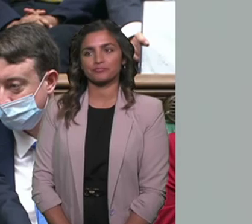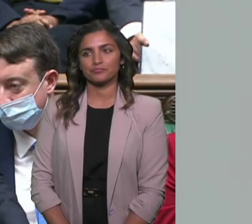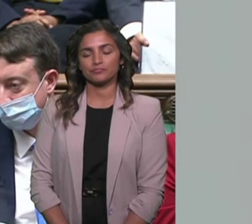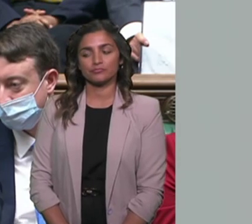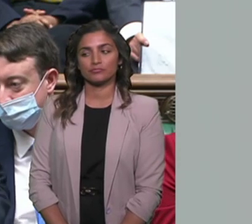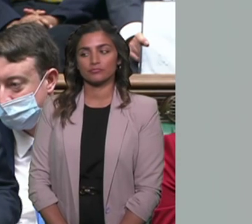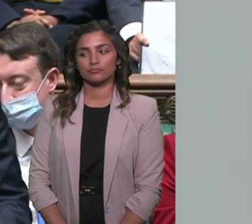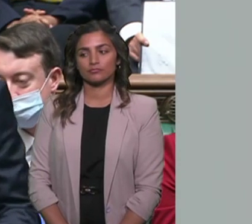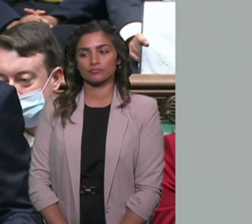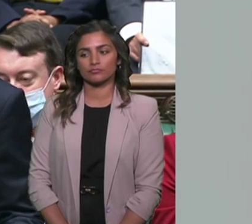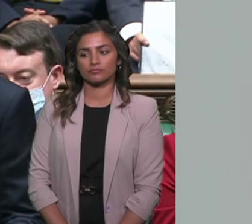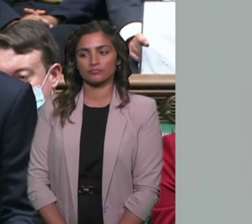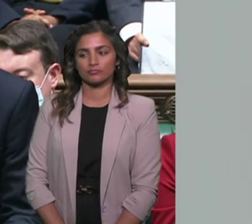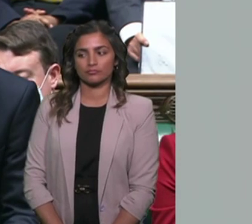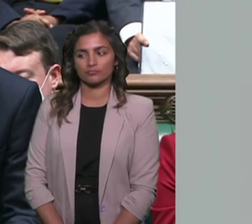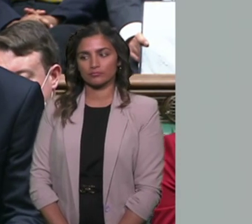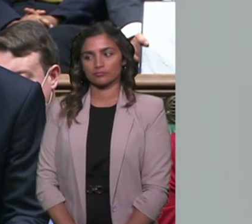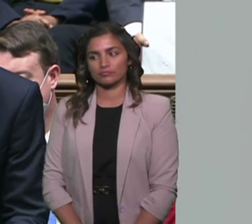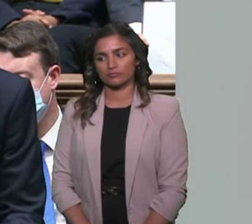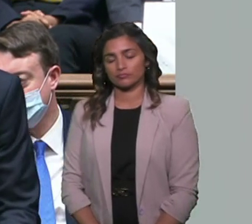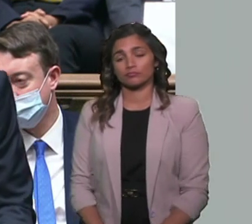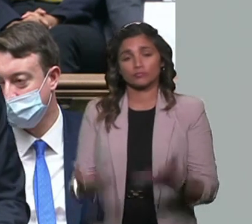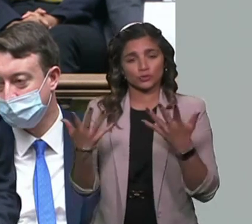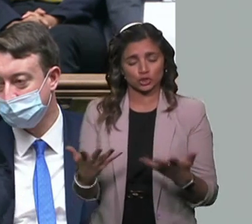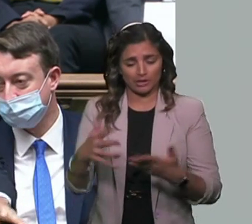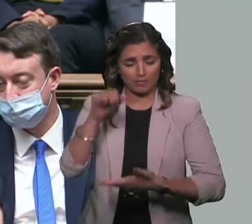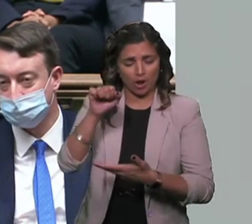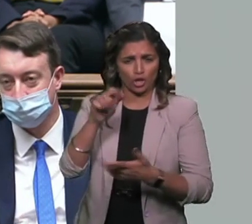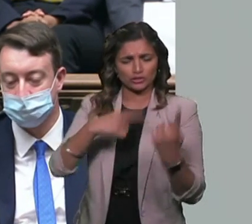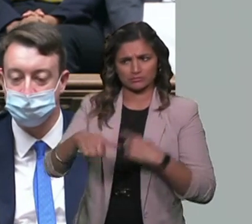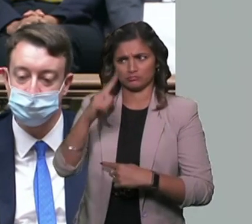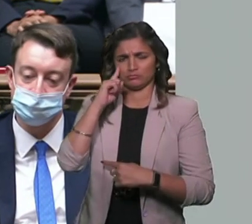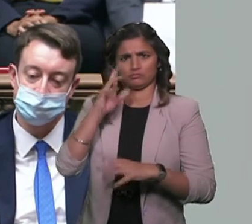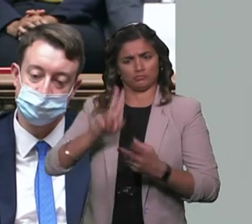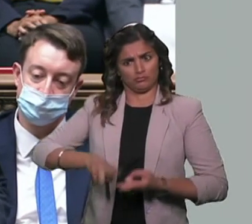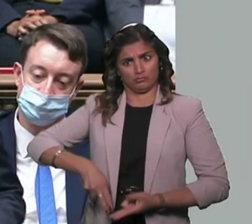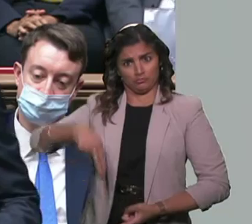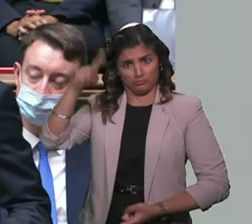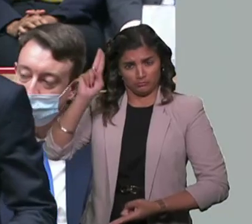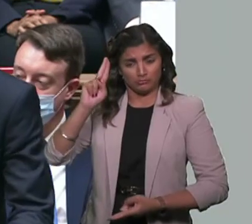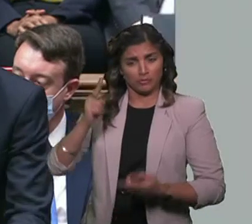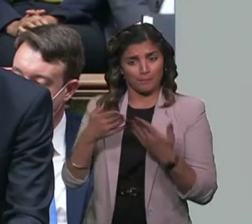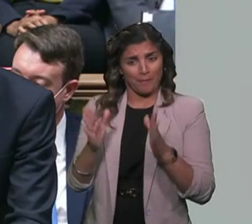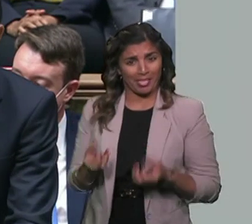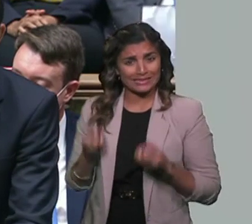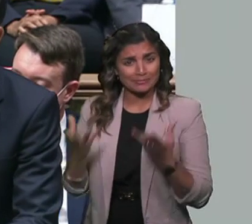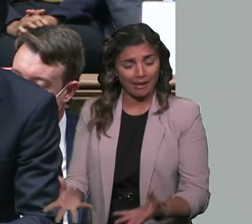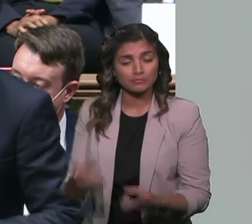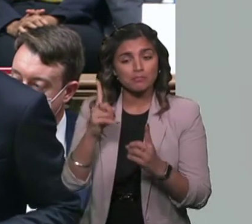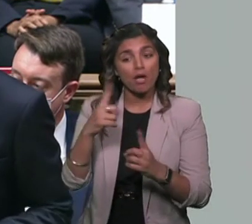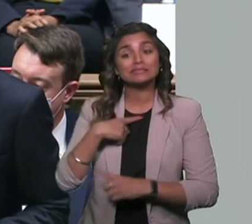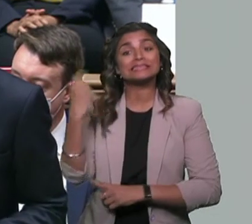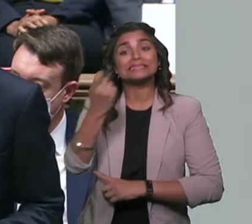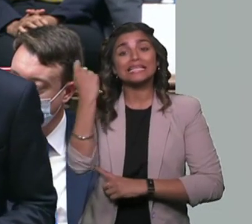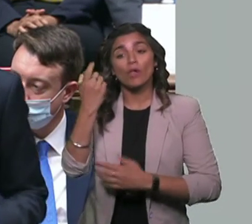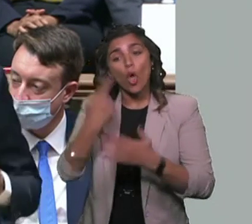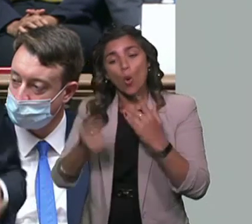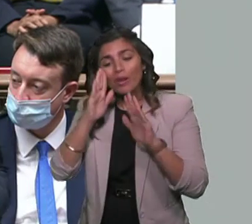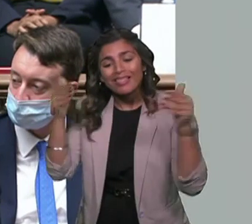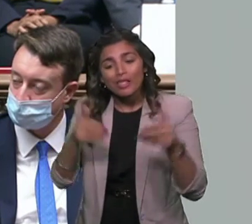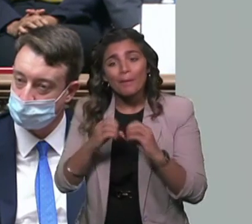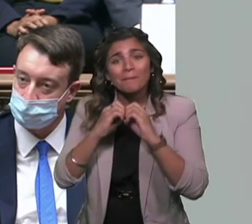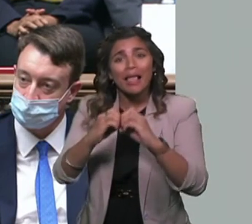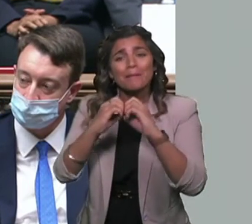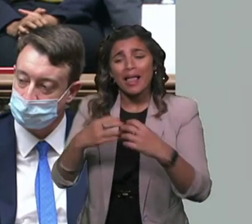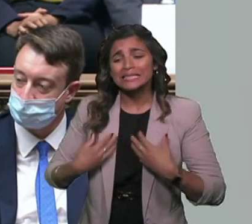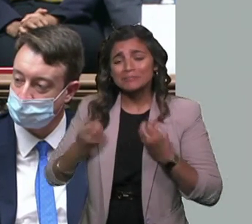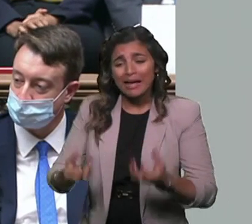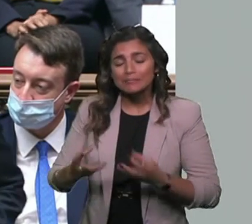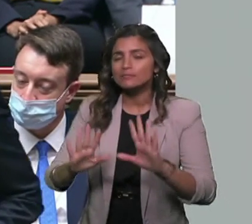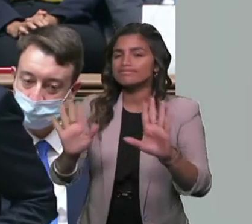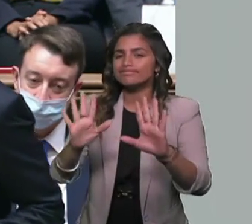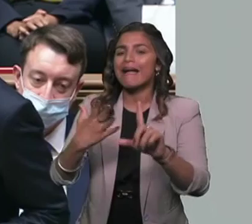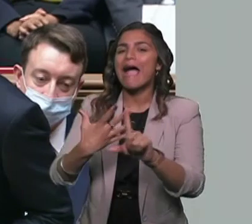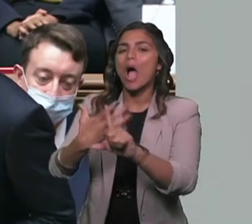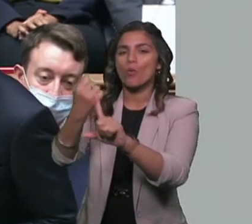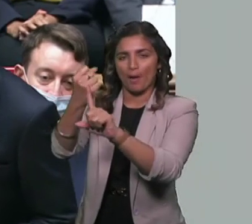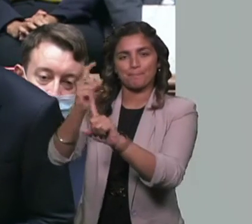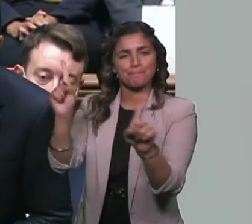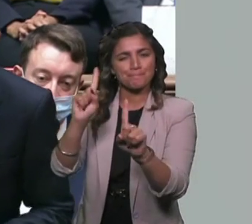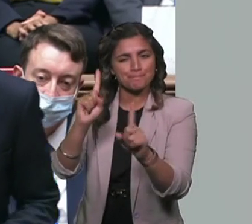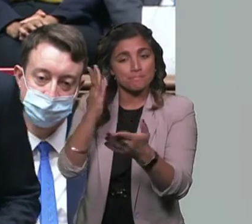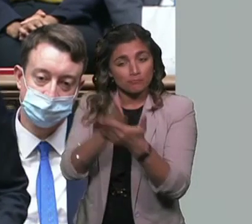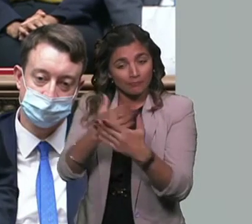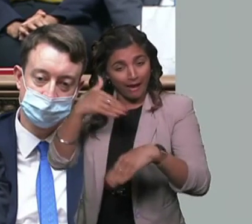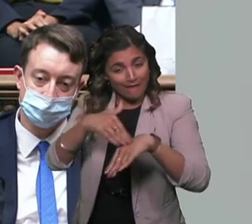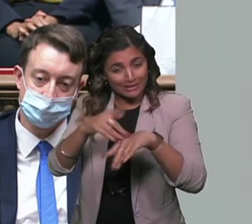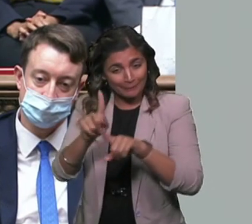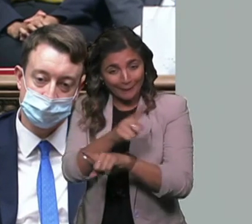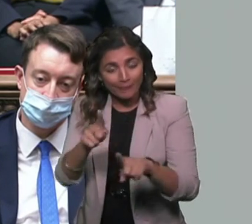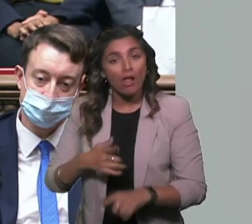While today’s Budget delivers historically high levels of public spending, its success will be measured not by the billions we spend, but by the outcomes we achieve and the difference we make to people’s lives.